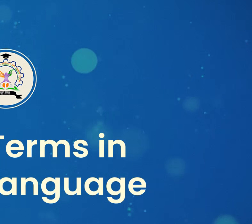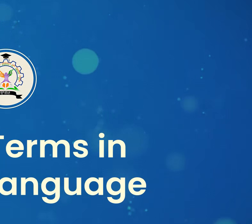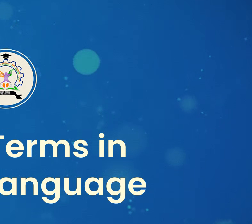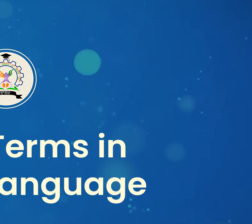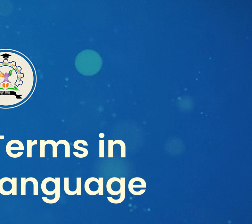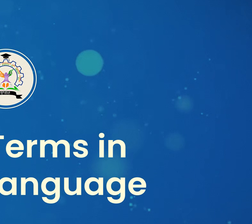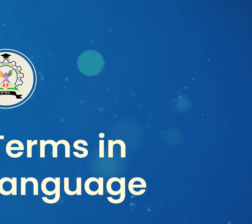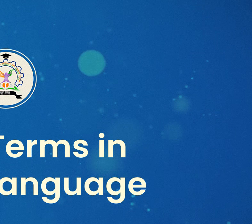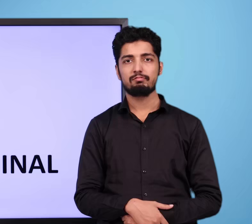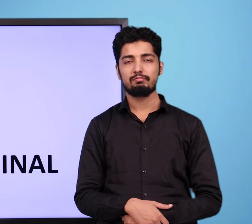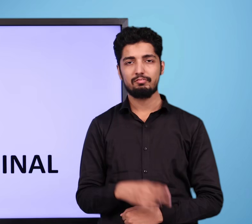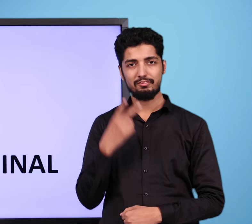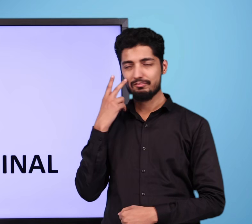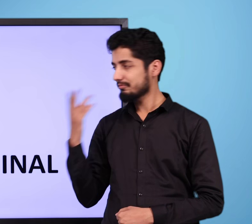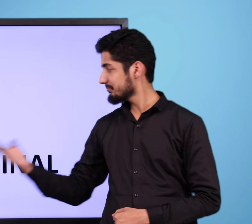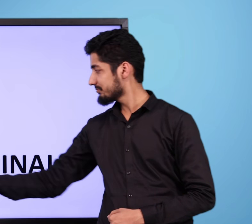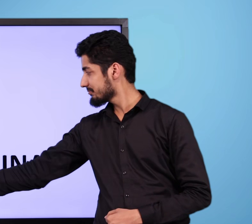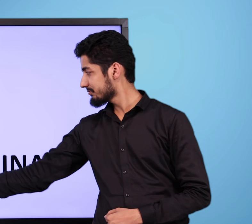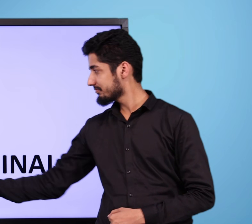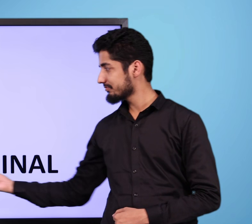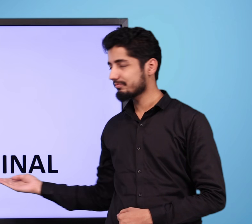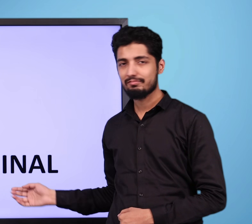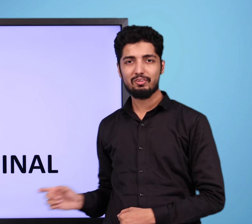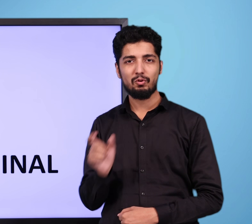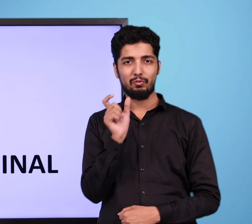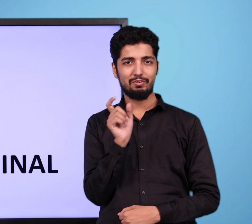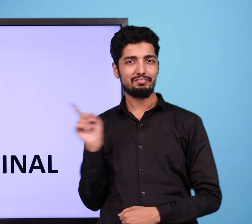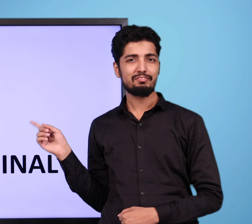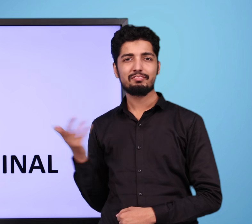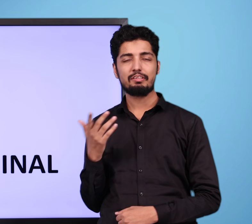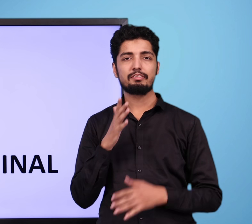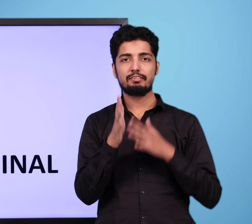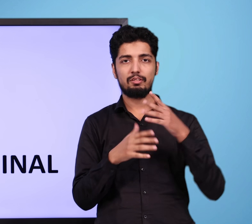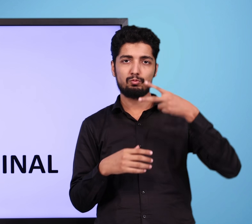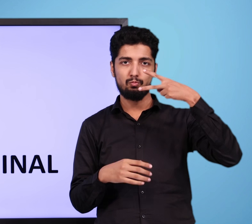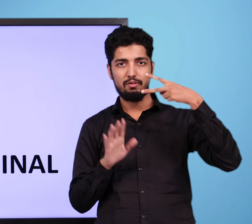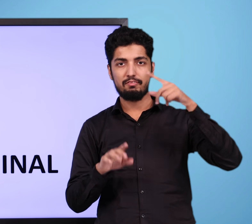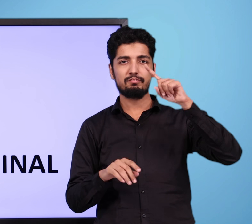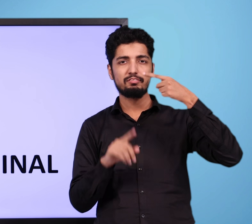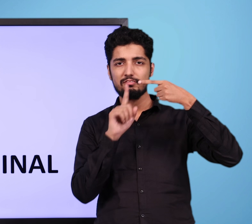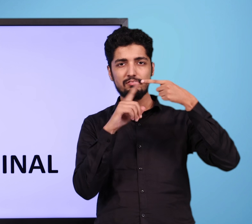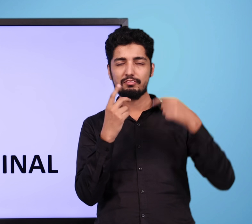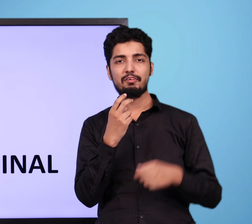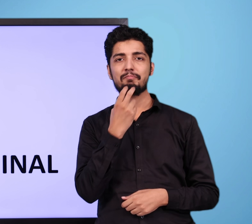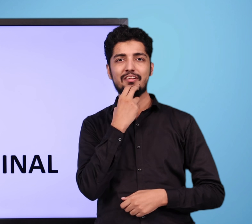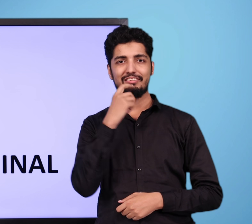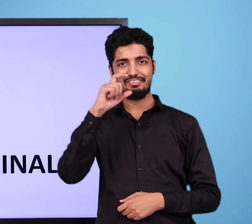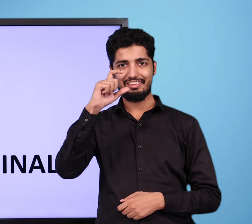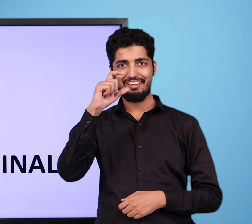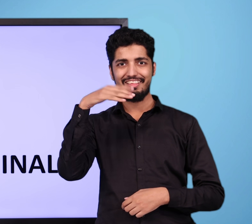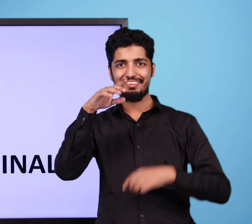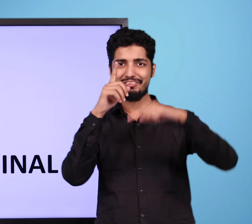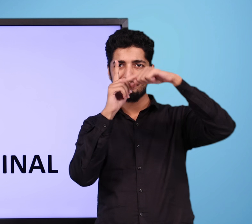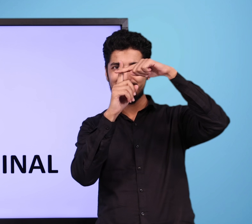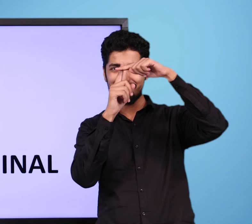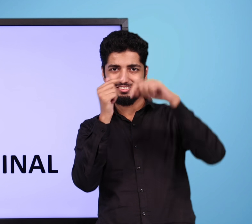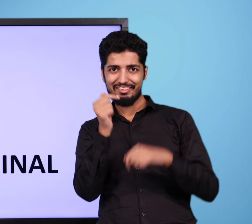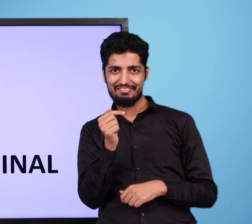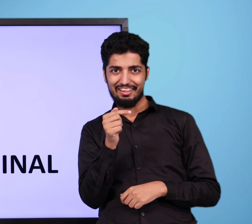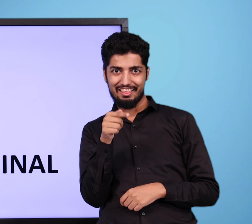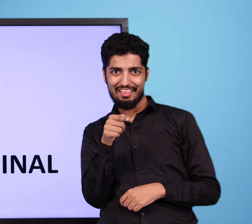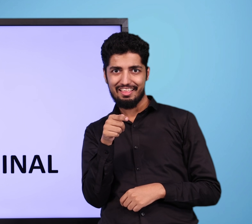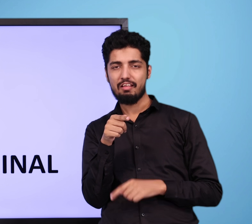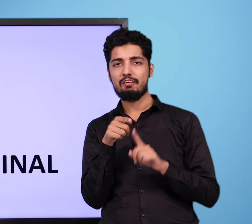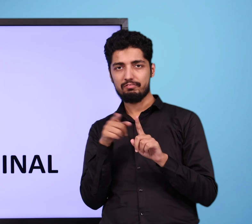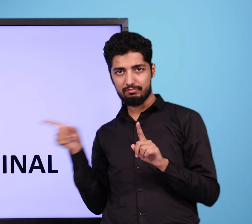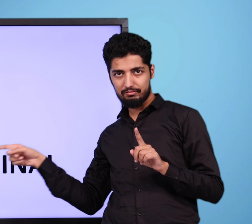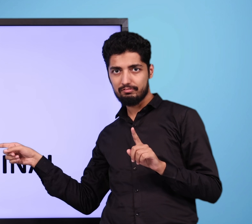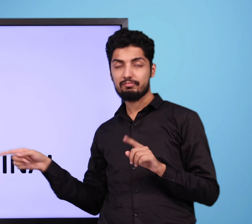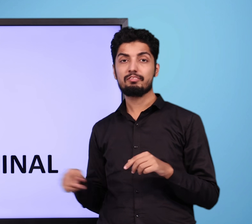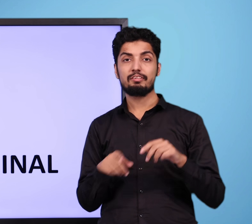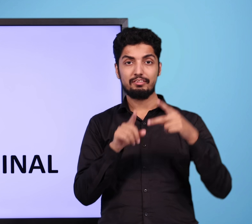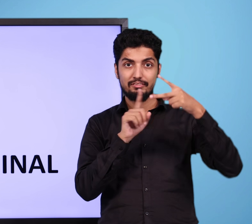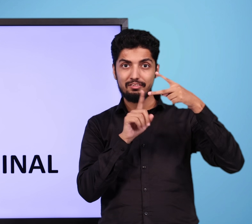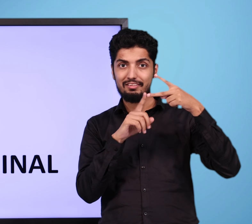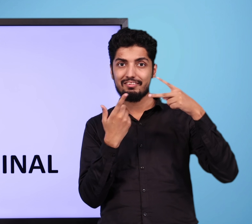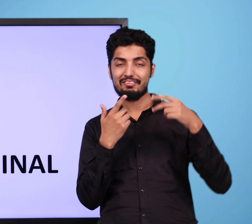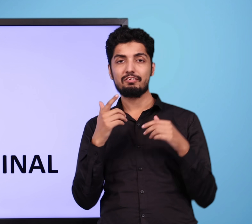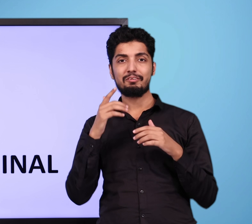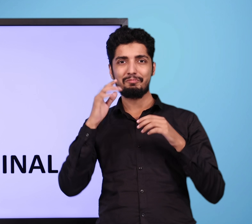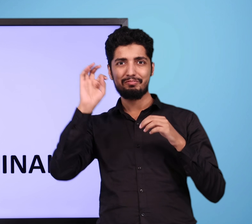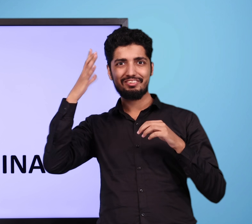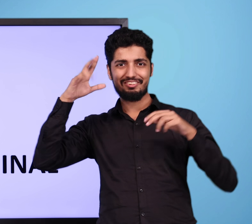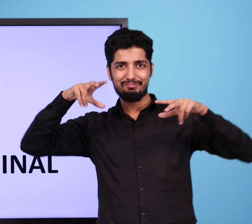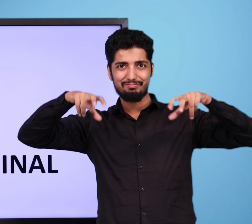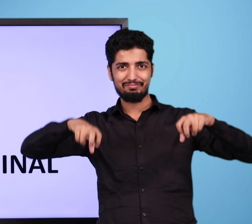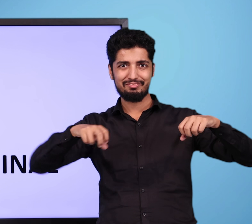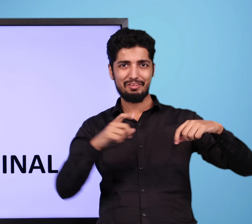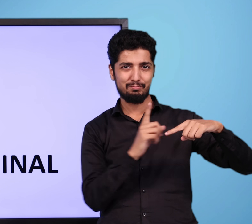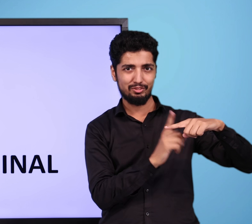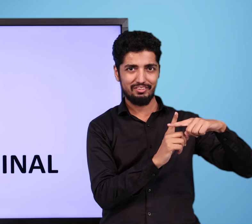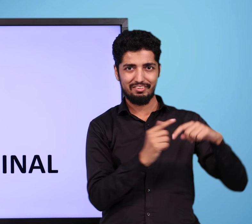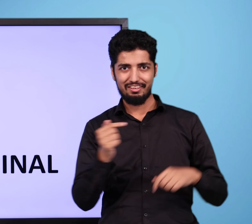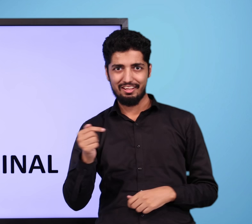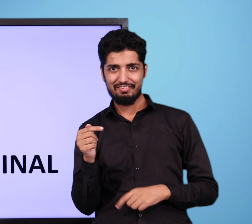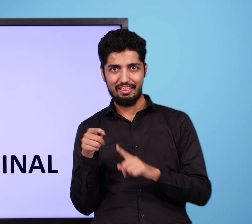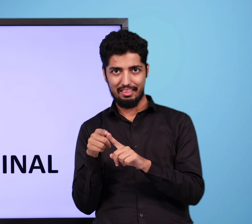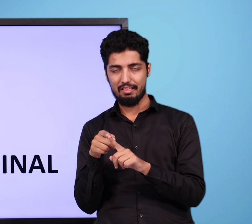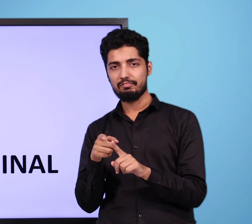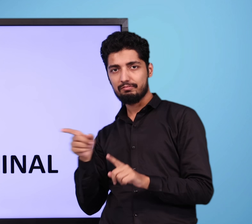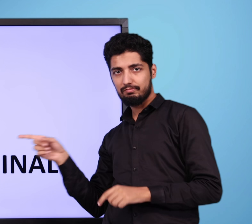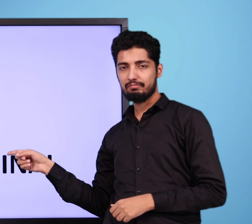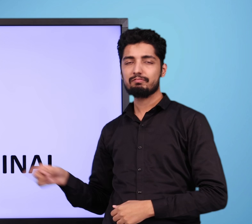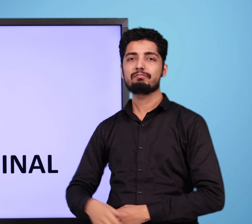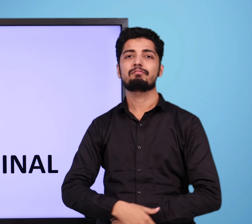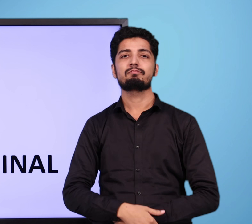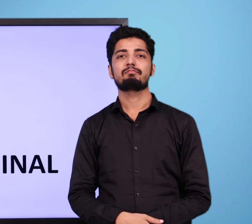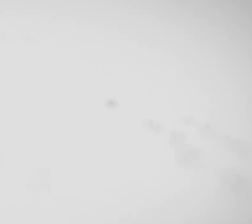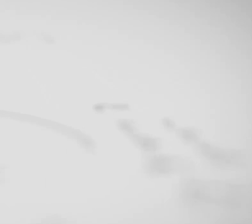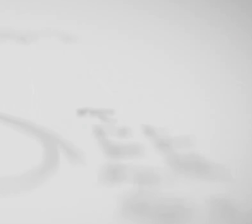This sign refers to the negative terminal on a cell.